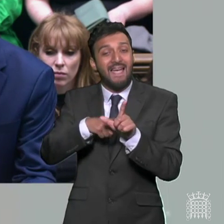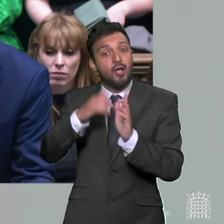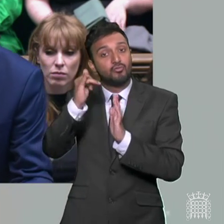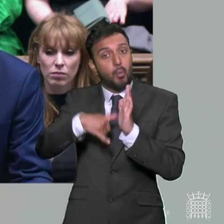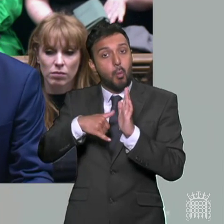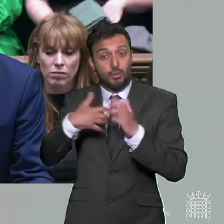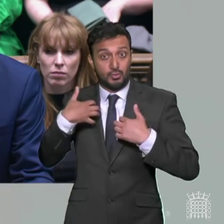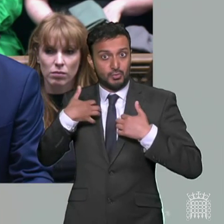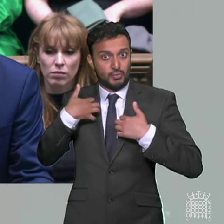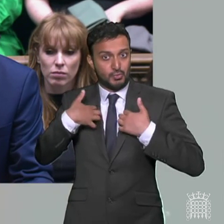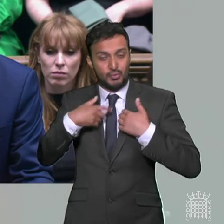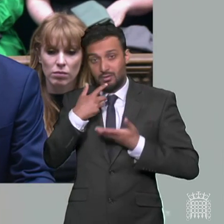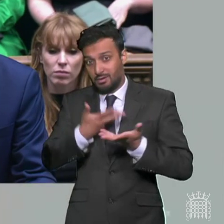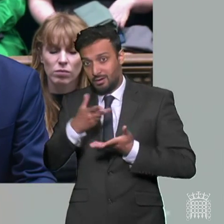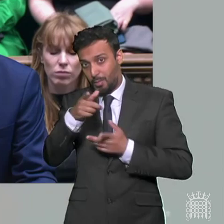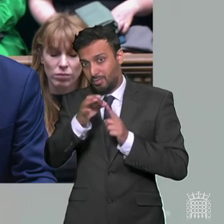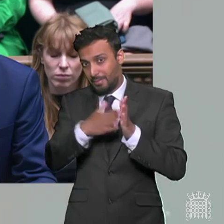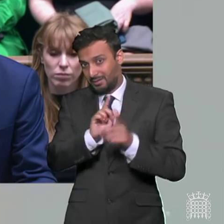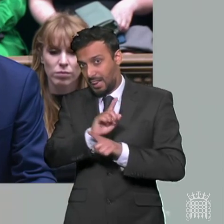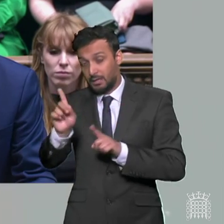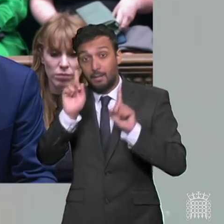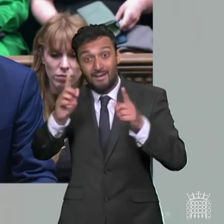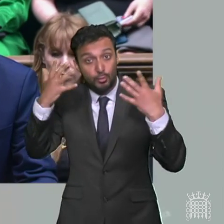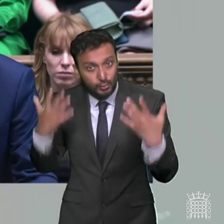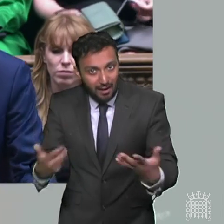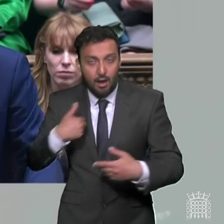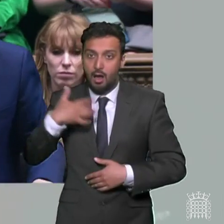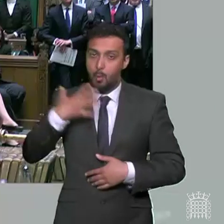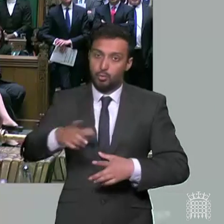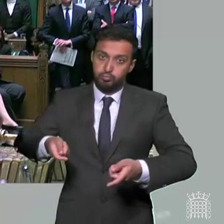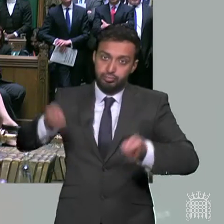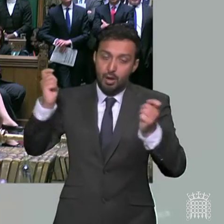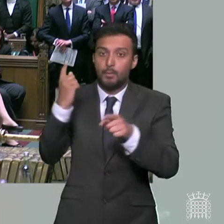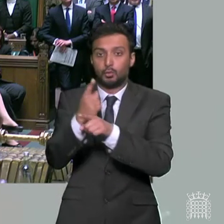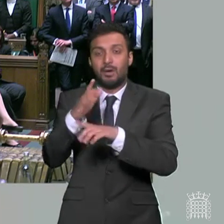For now, I want to focus on the cost of living affecting the whole country.